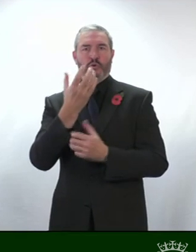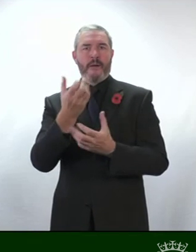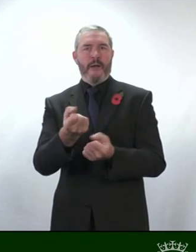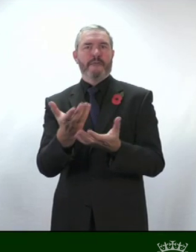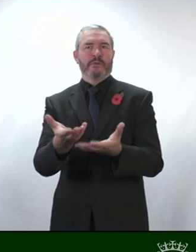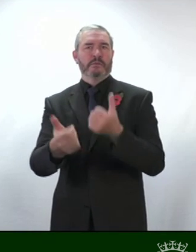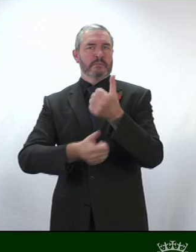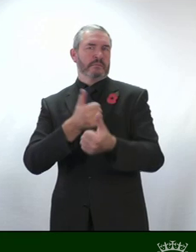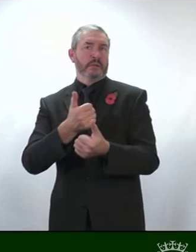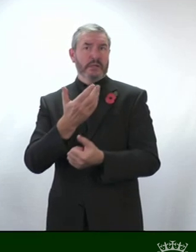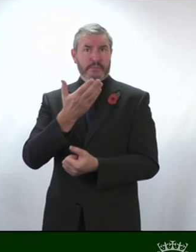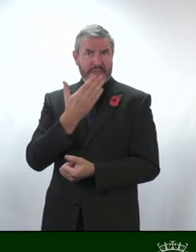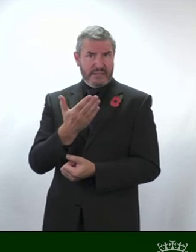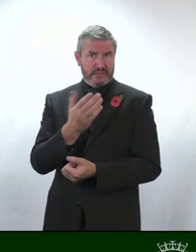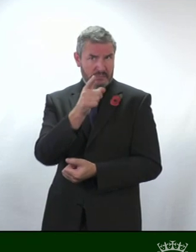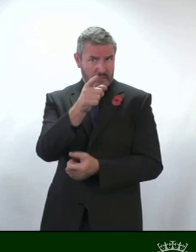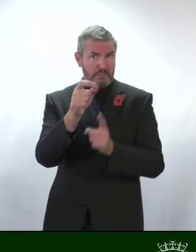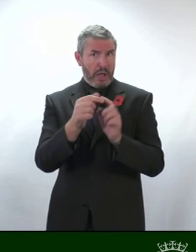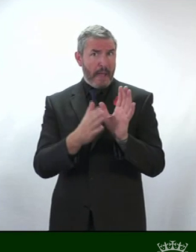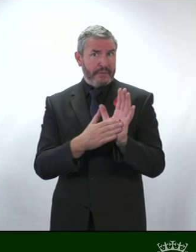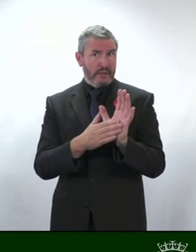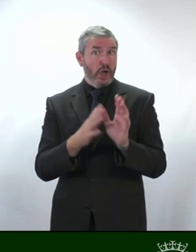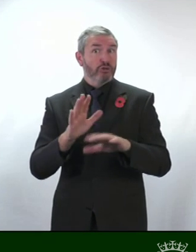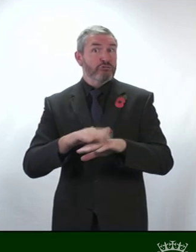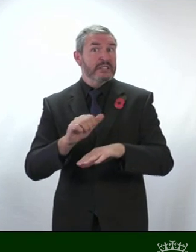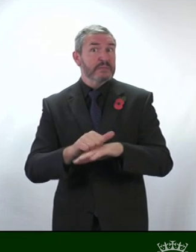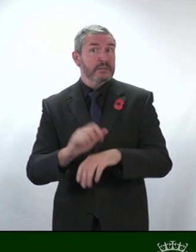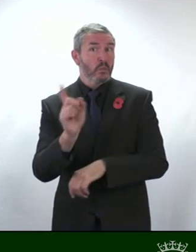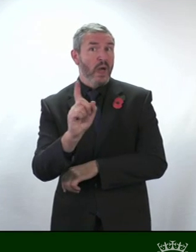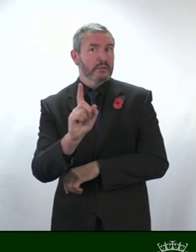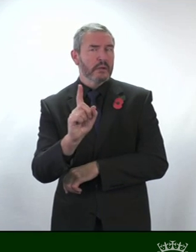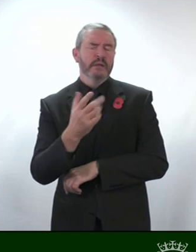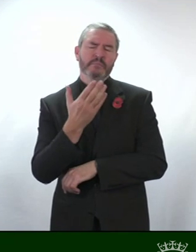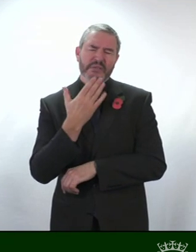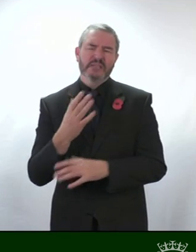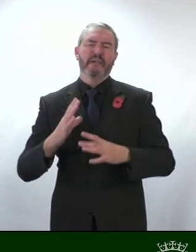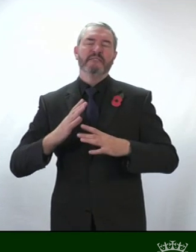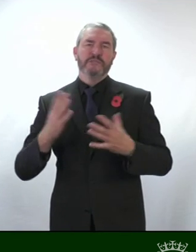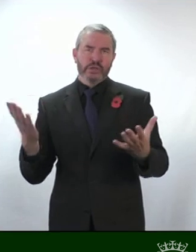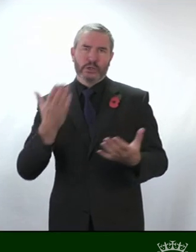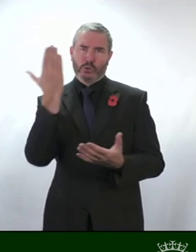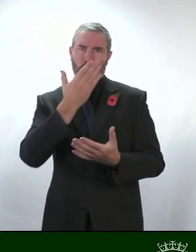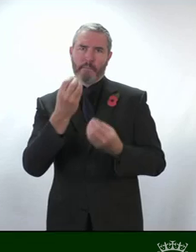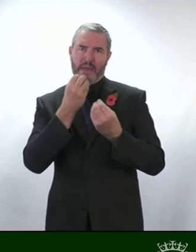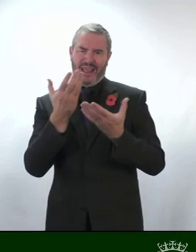Will the Prime Minister now commit to do the right thing at Christmas and extend free school meals to cover that period too?